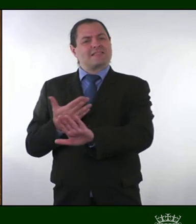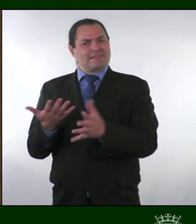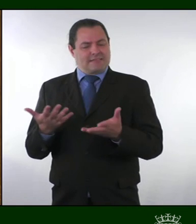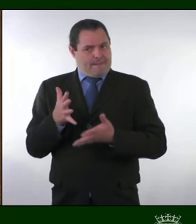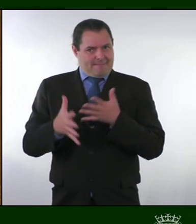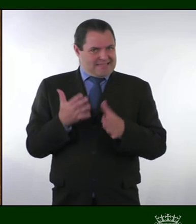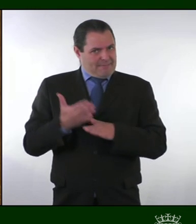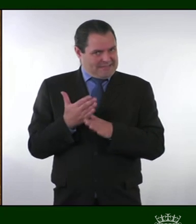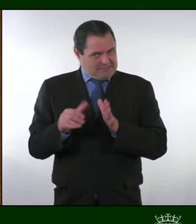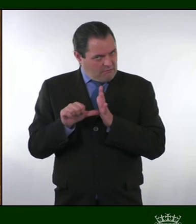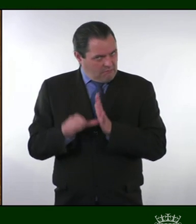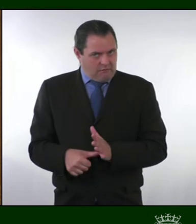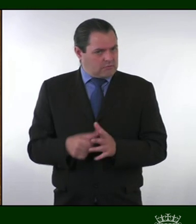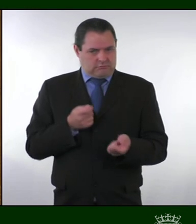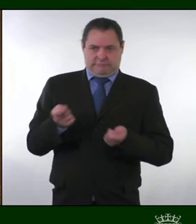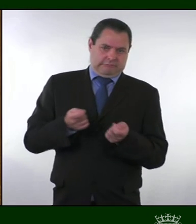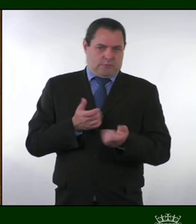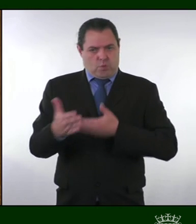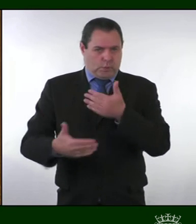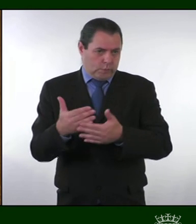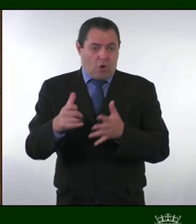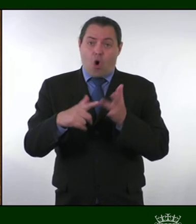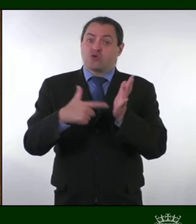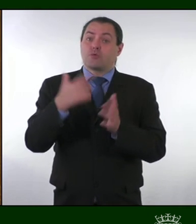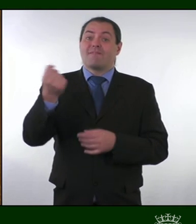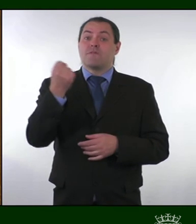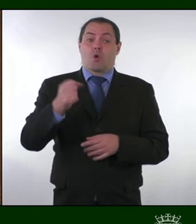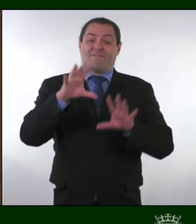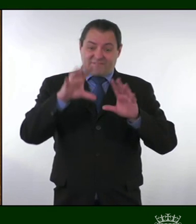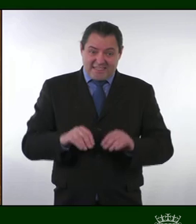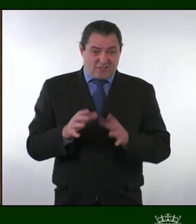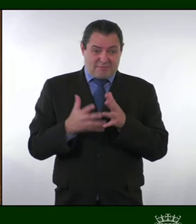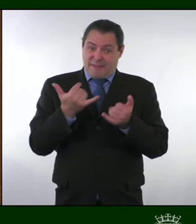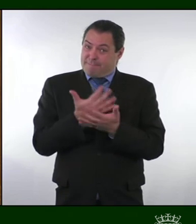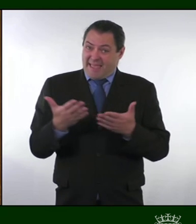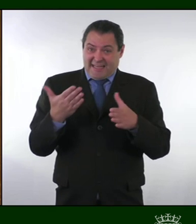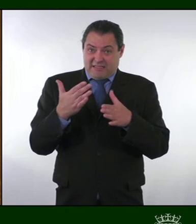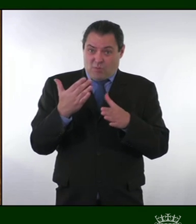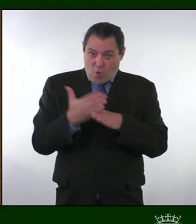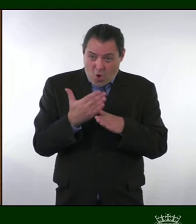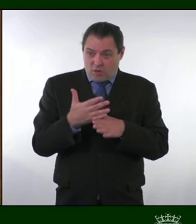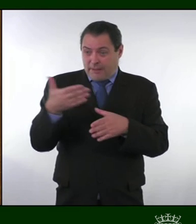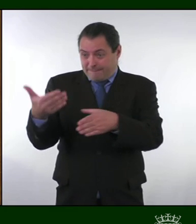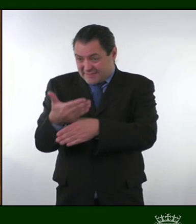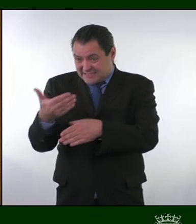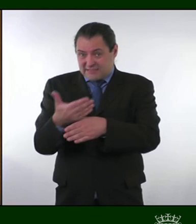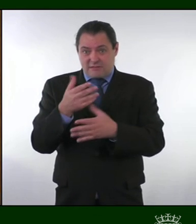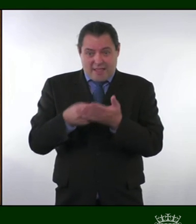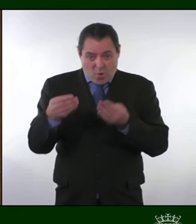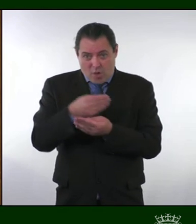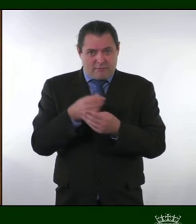If the job retention scheme ends in October, there will be catastrophic consequences for workers, businesses and the economy.